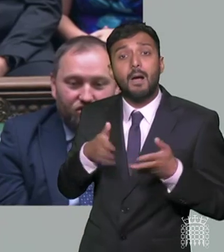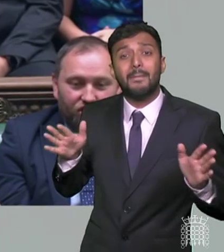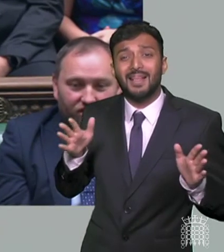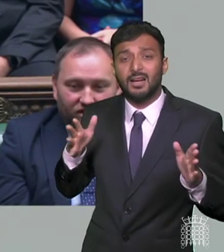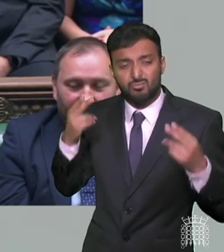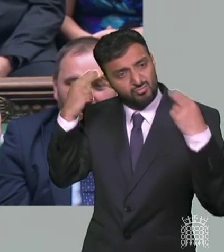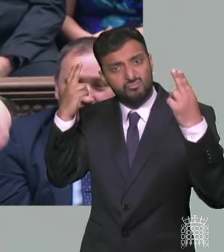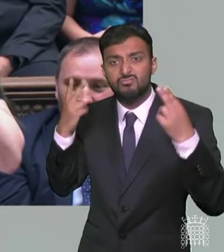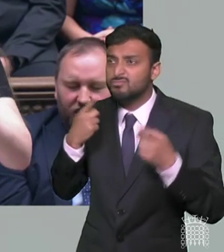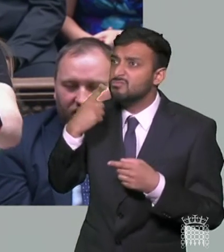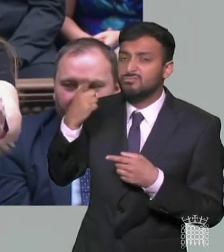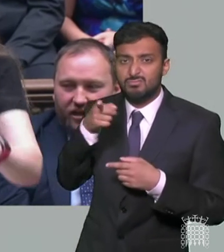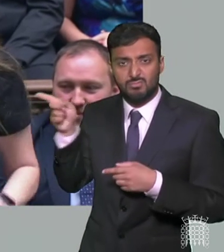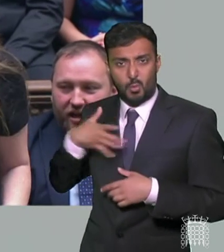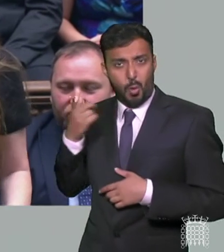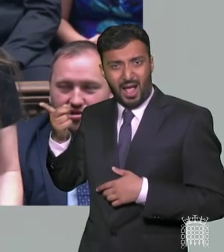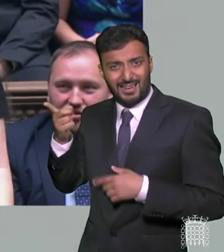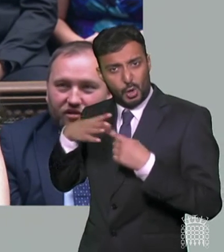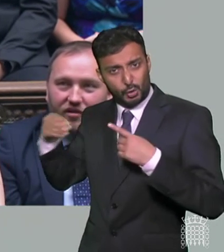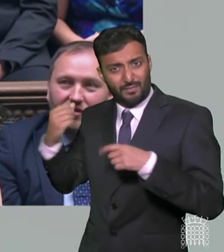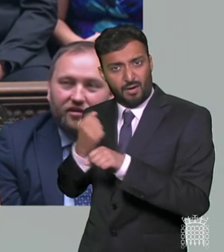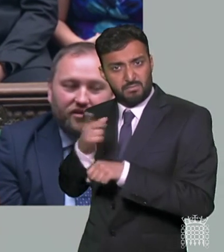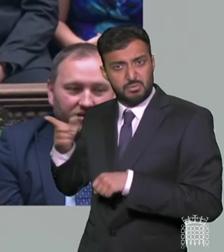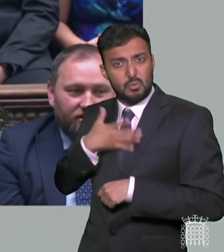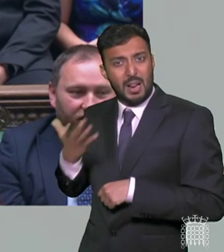The thing is, they do not like it when the public say what they think of them.